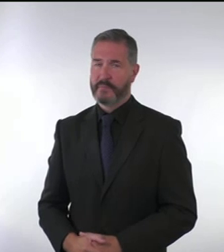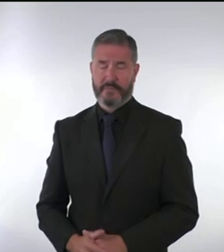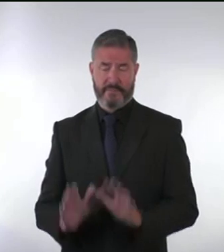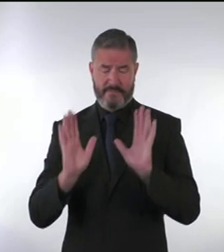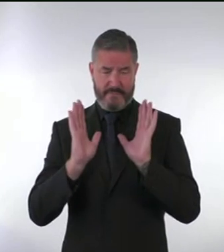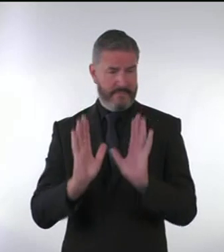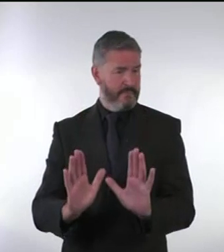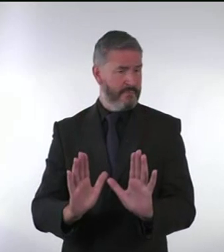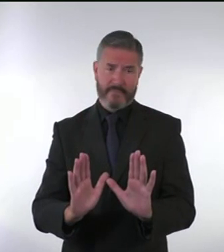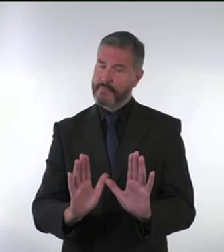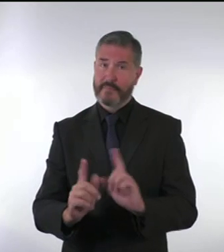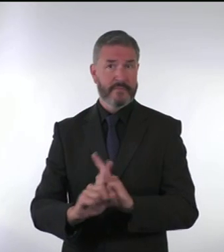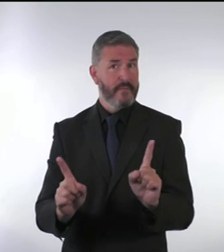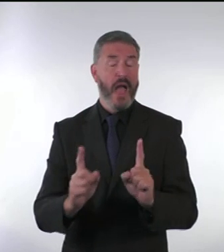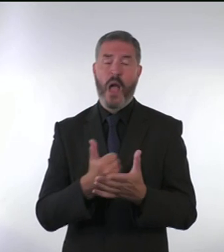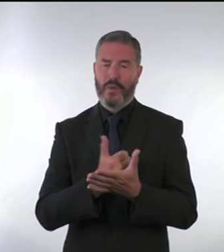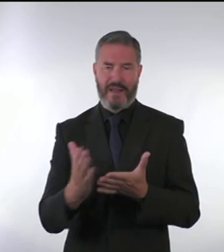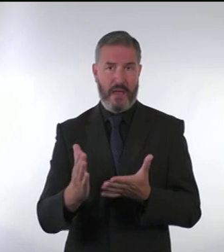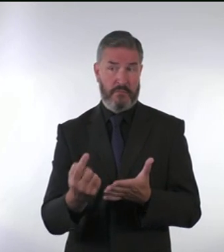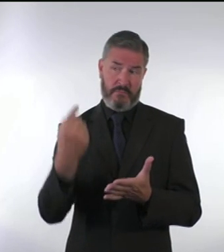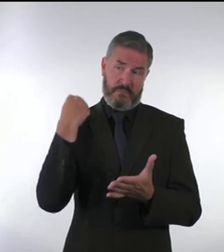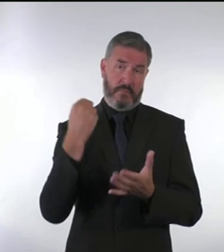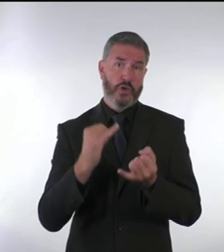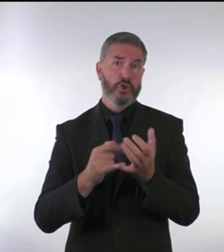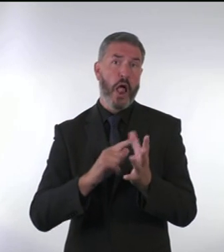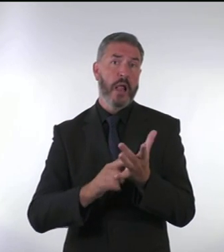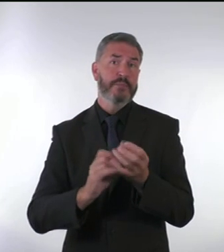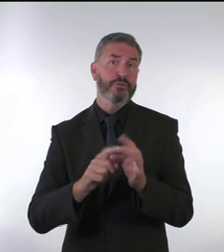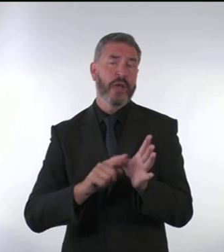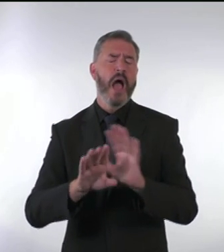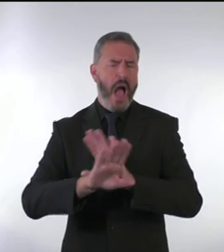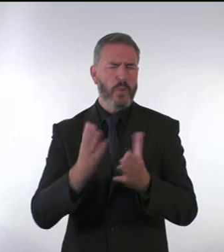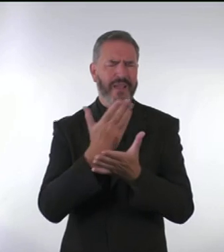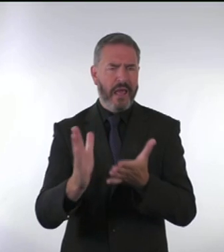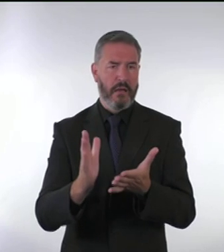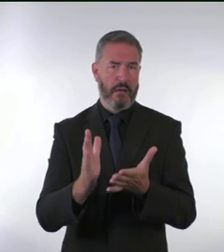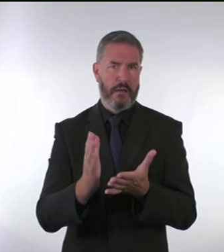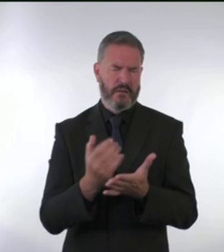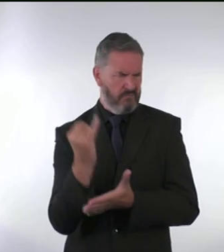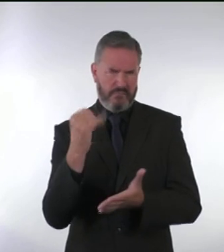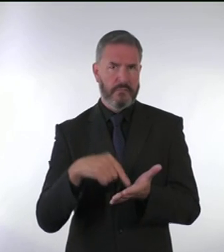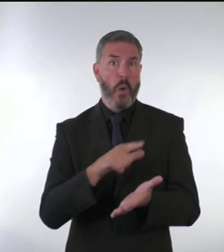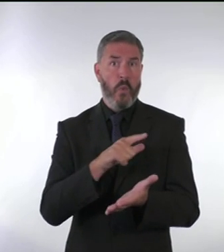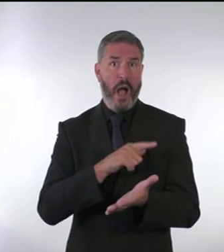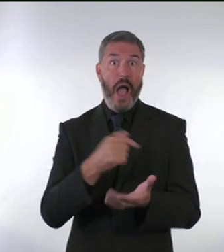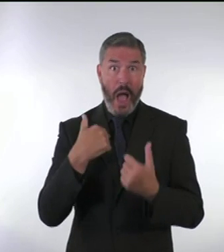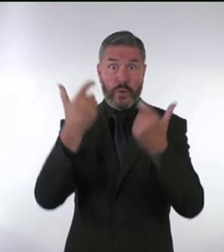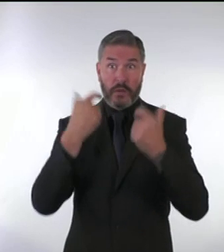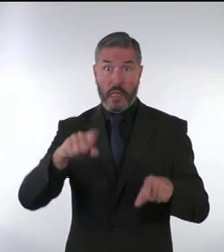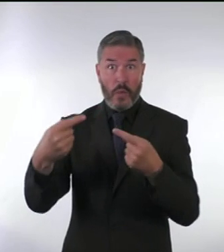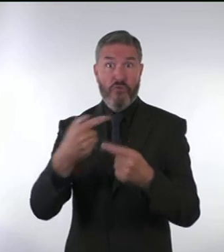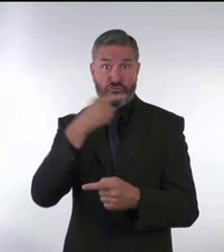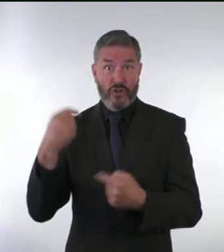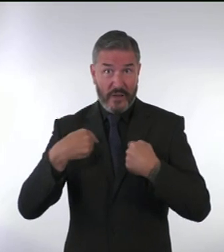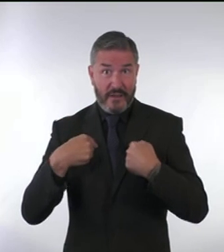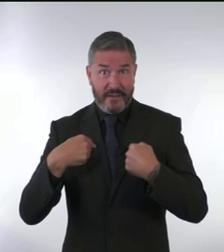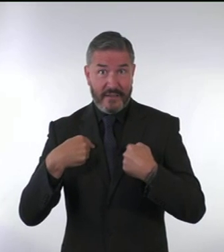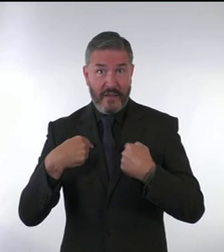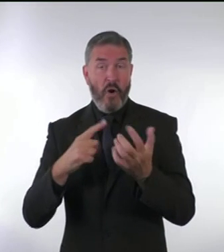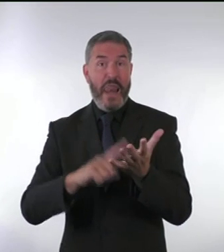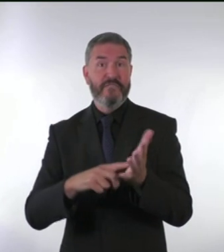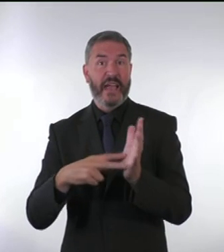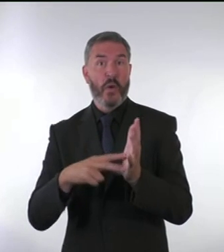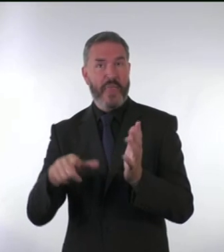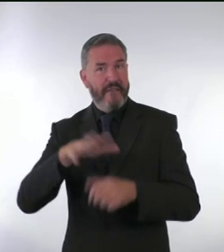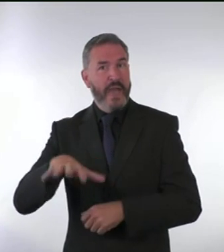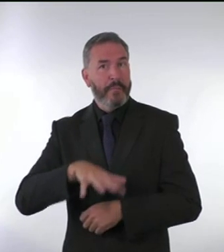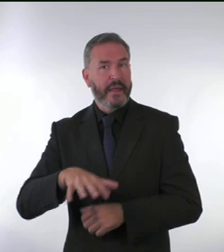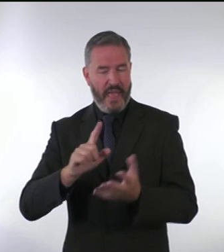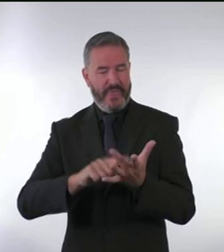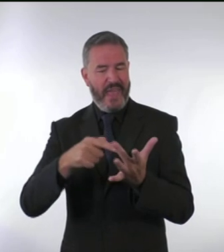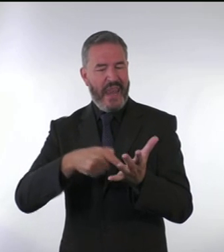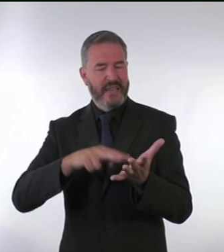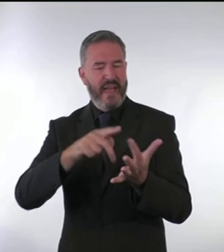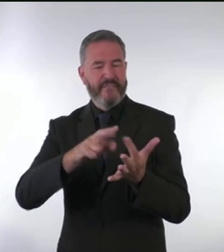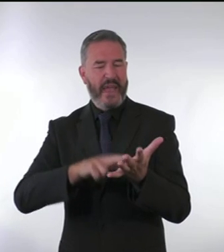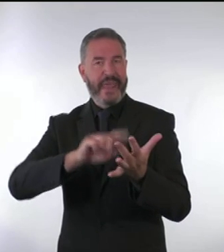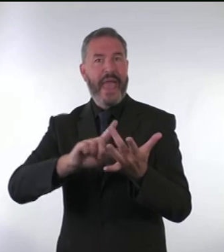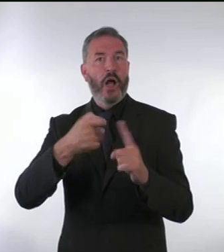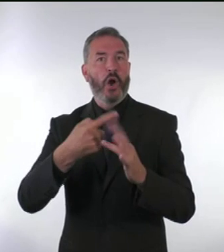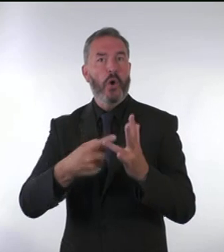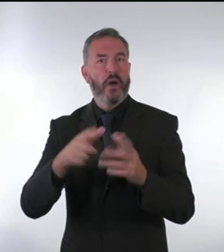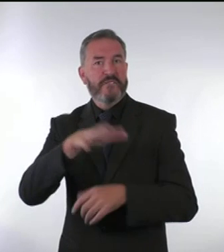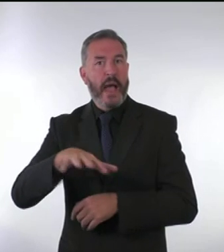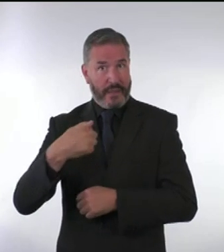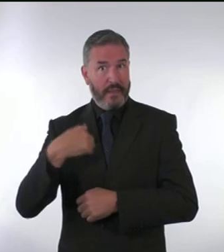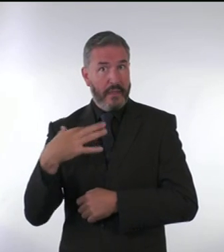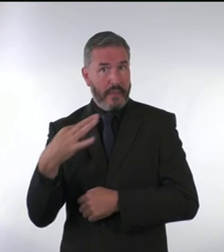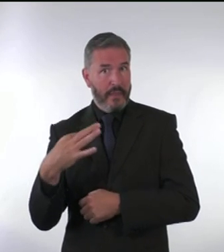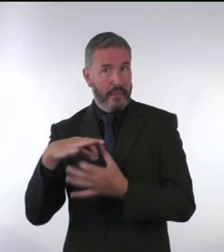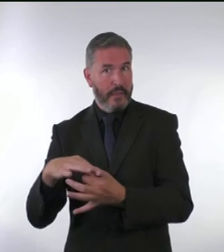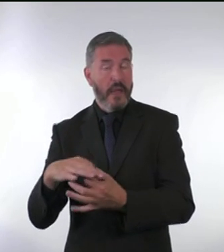I was absolutely clear in condemning what happened in Salisbury, not least because I was involved in bringing proceedings against Russia on behalf of the Litvinenko family—that is why I was so strong about it.